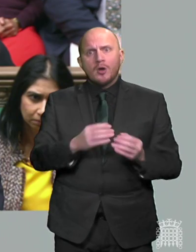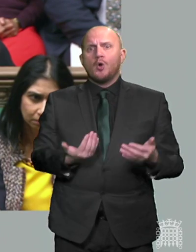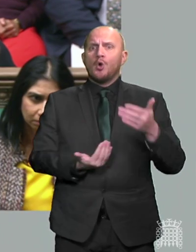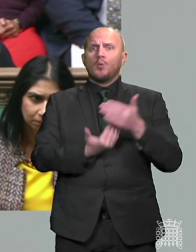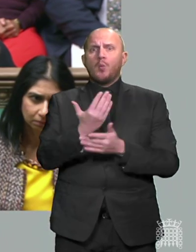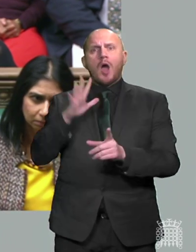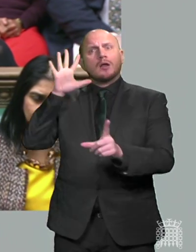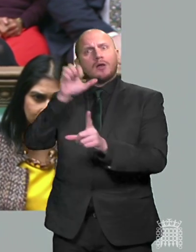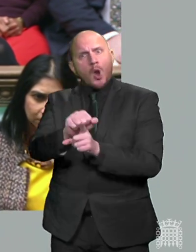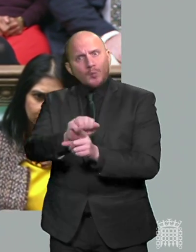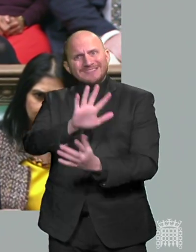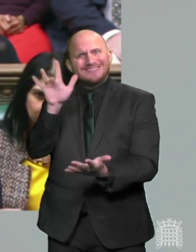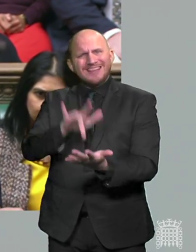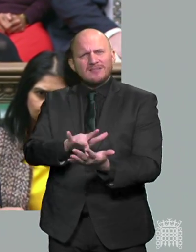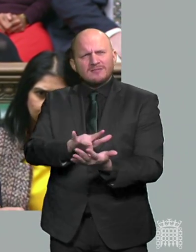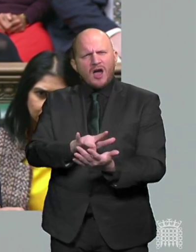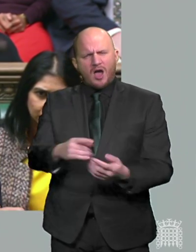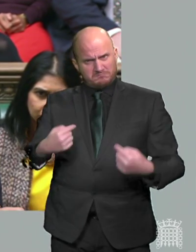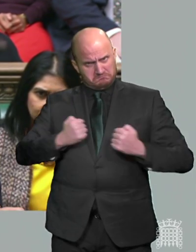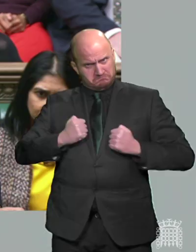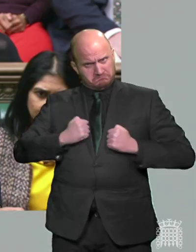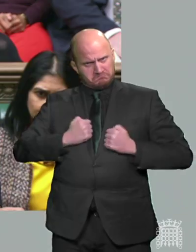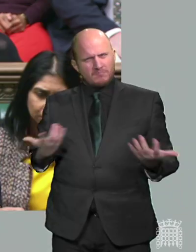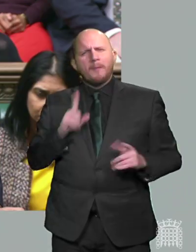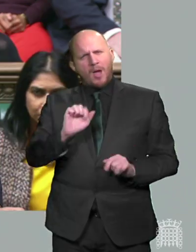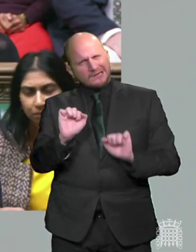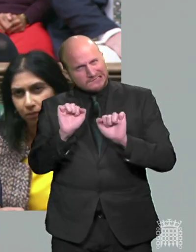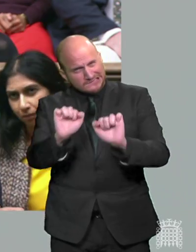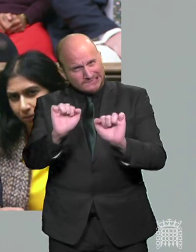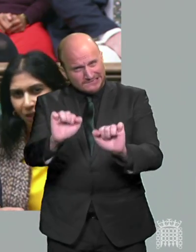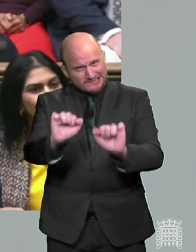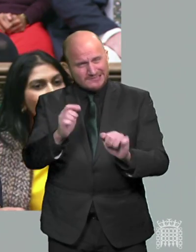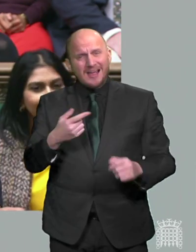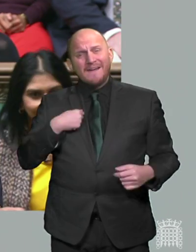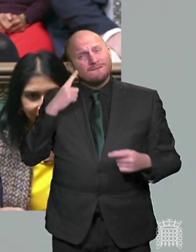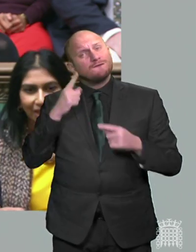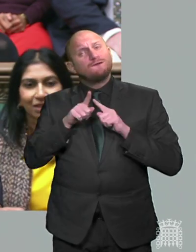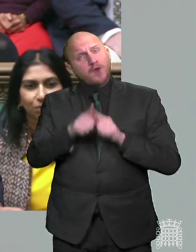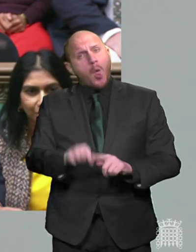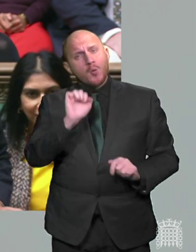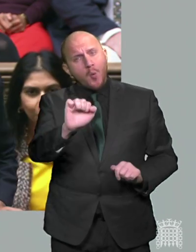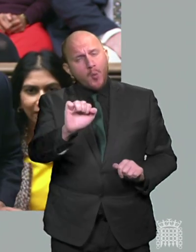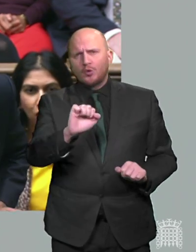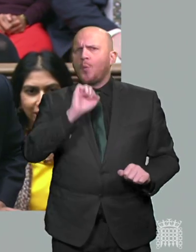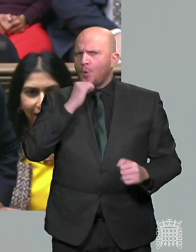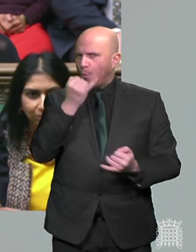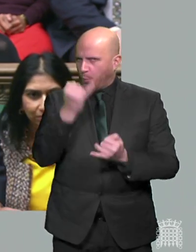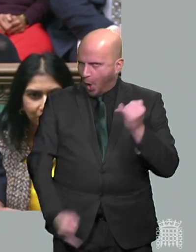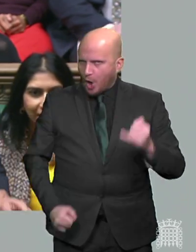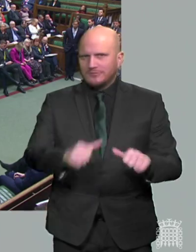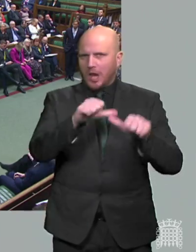If we had listened to him, the backlog would still be growing, because we would still be in lockdown.